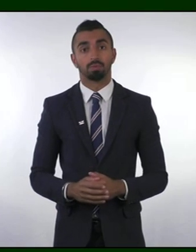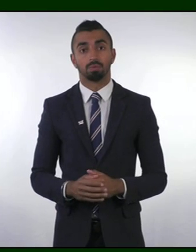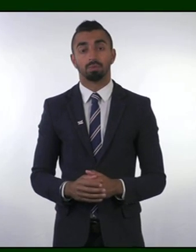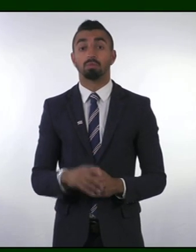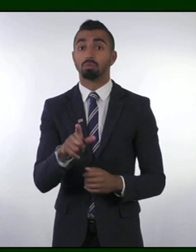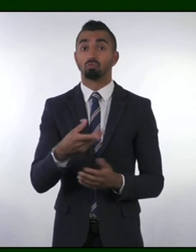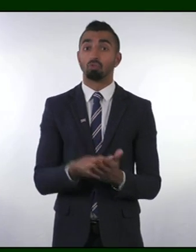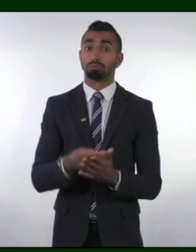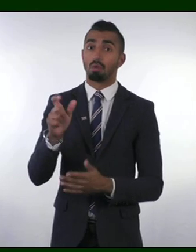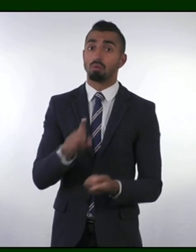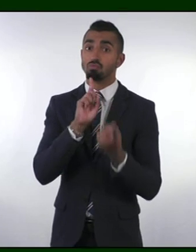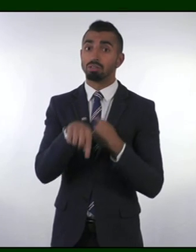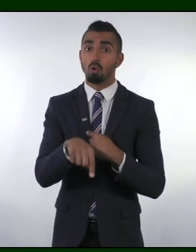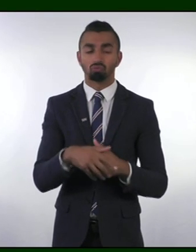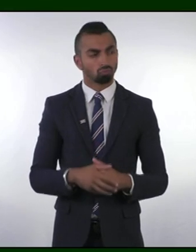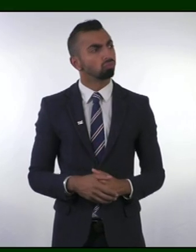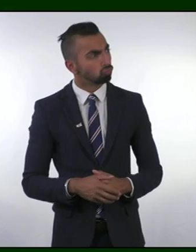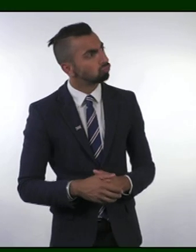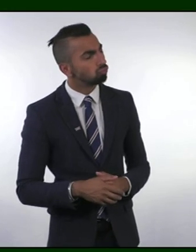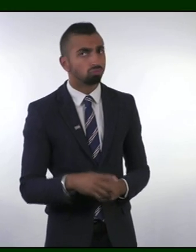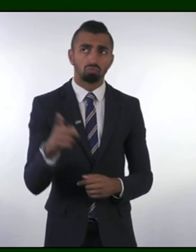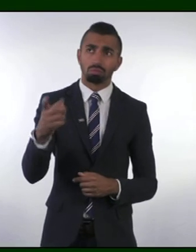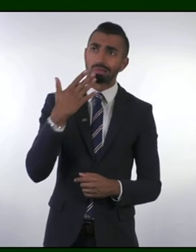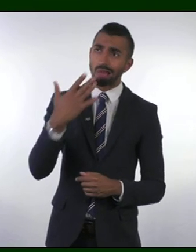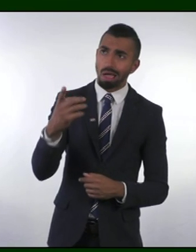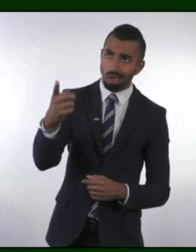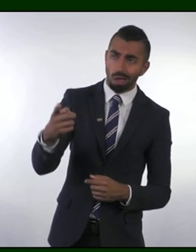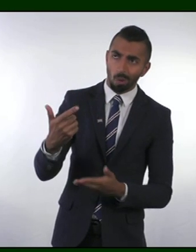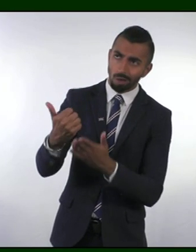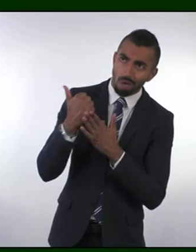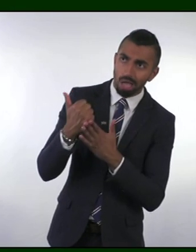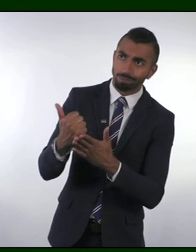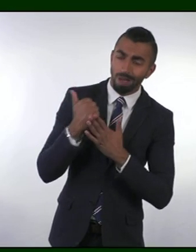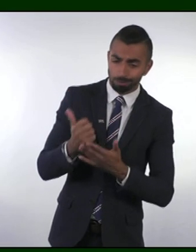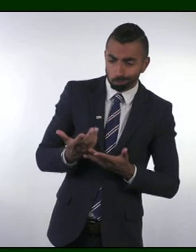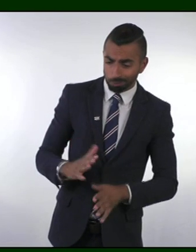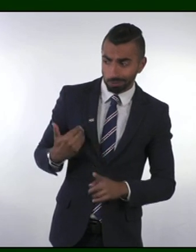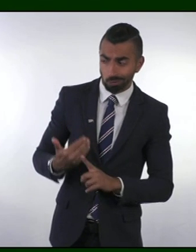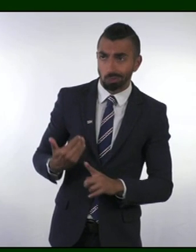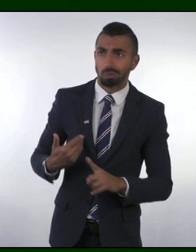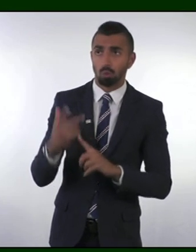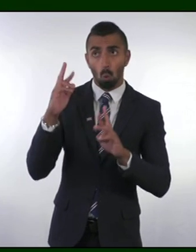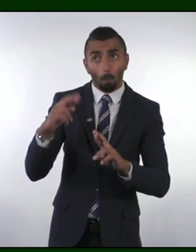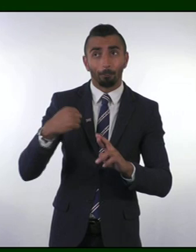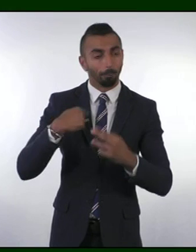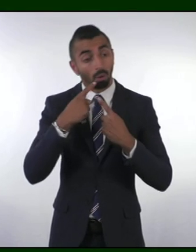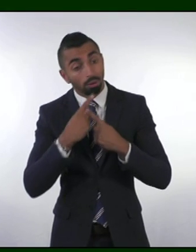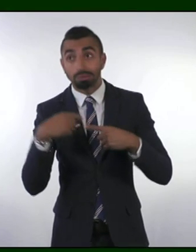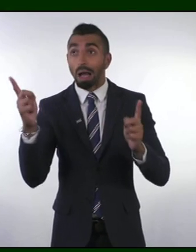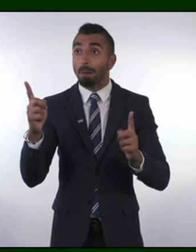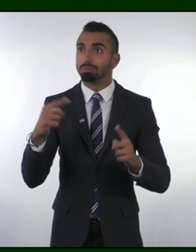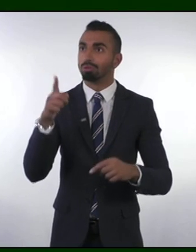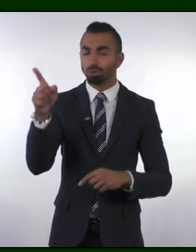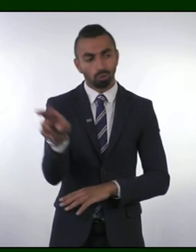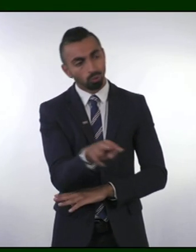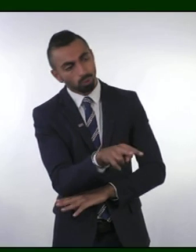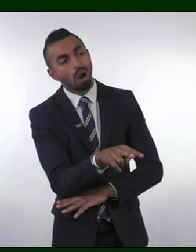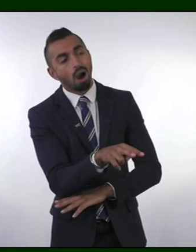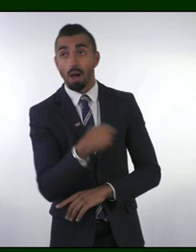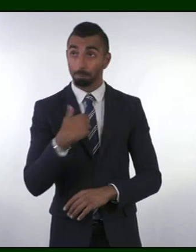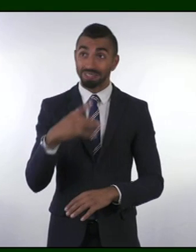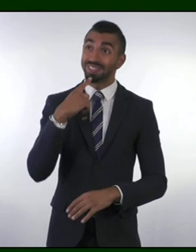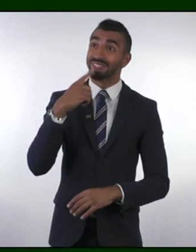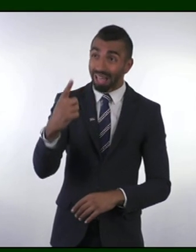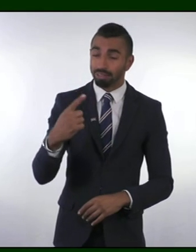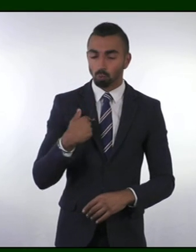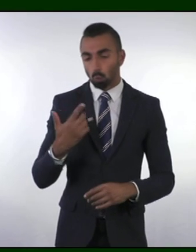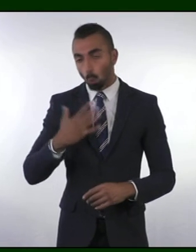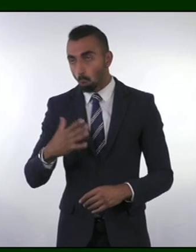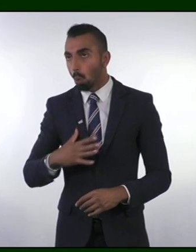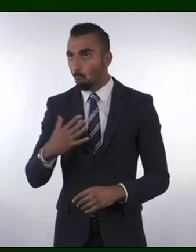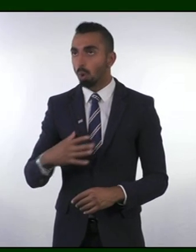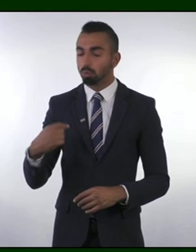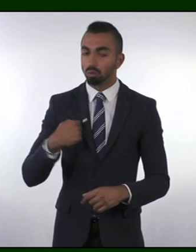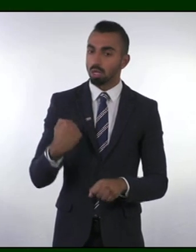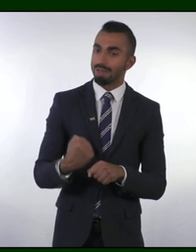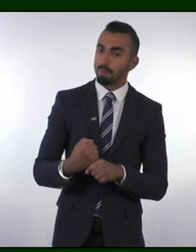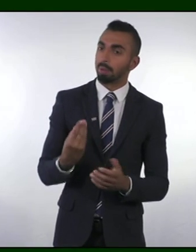He is of course absolutely right, and I hope that he was heartened by what he heard me say in the statement about the importance of returning our public finances to a sustainable footing in the medium term.